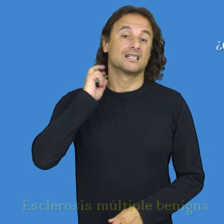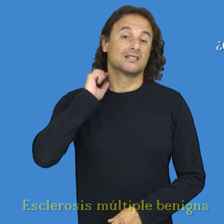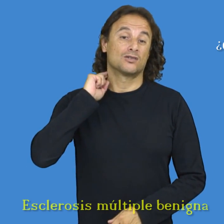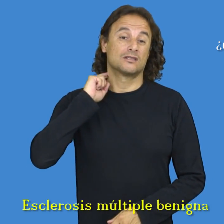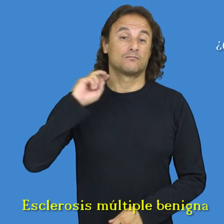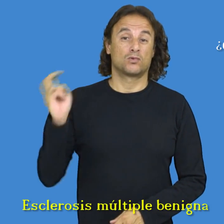meningitis